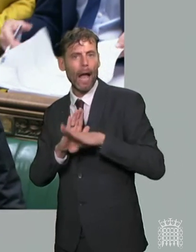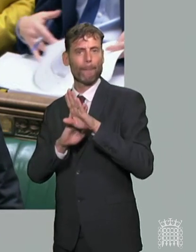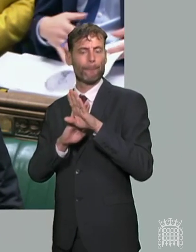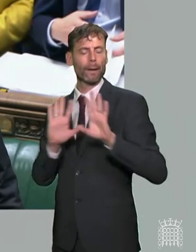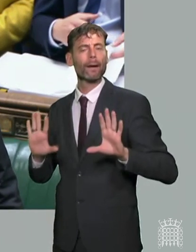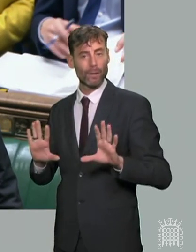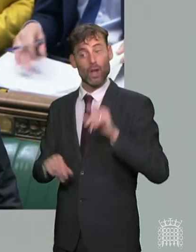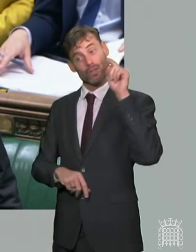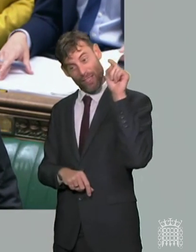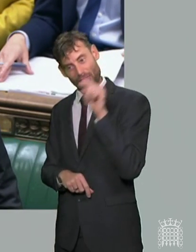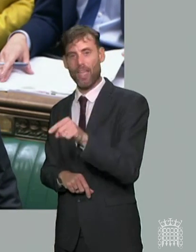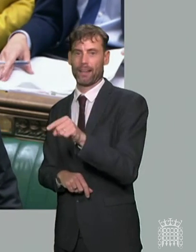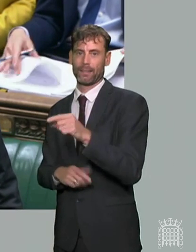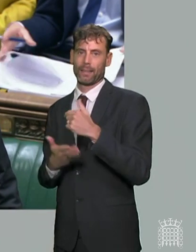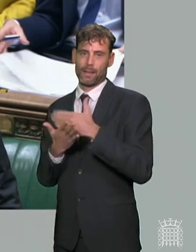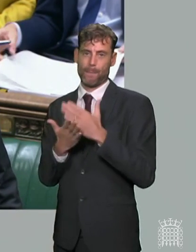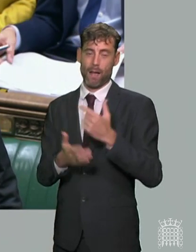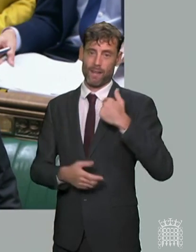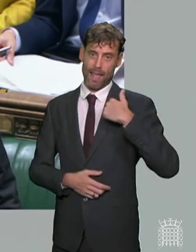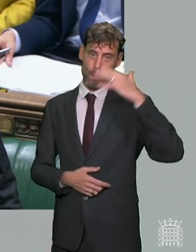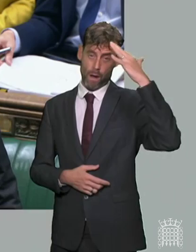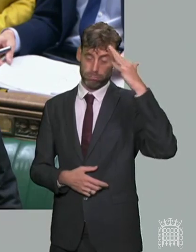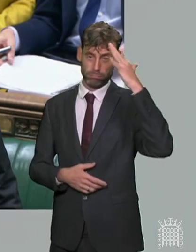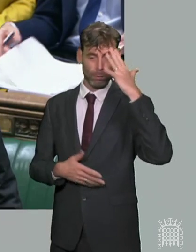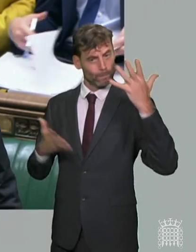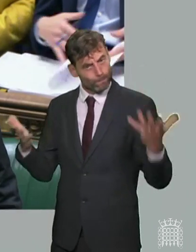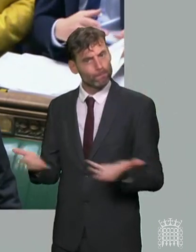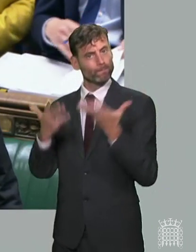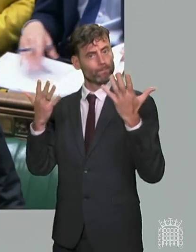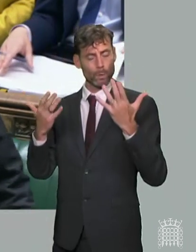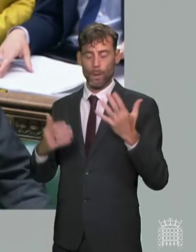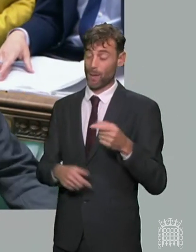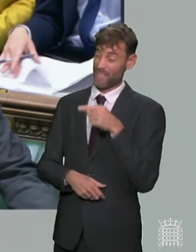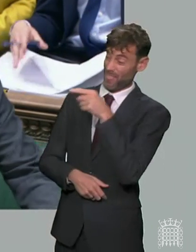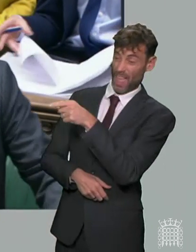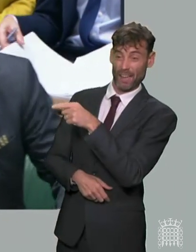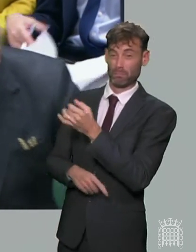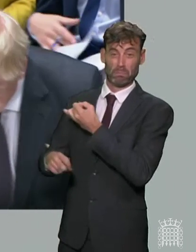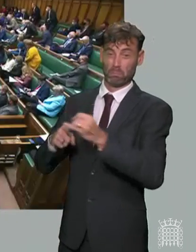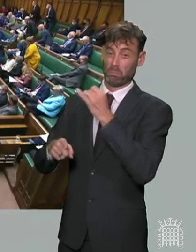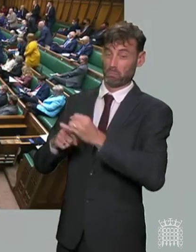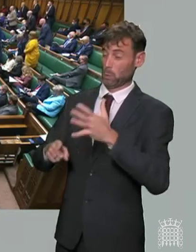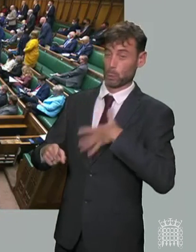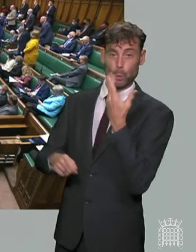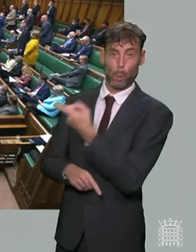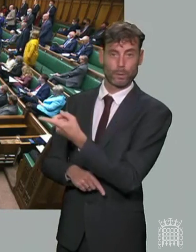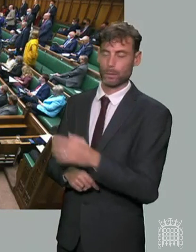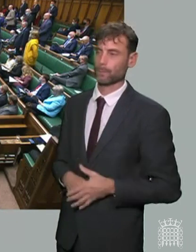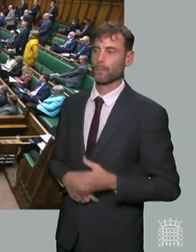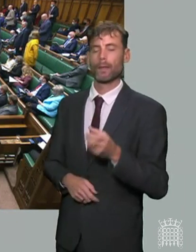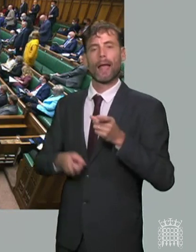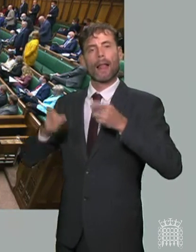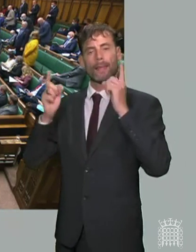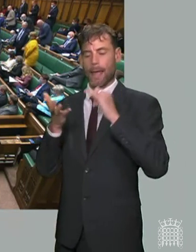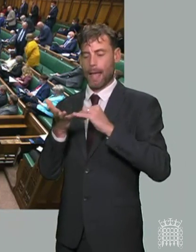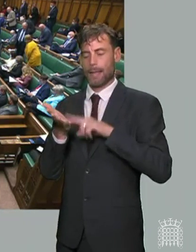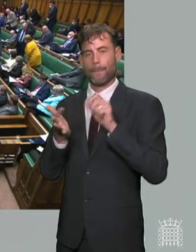That is part of the same phenomenon that this Government are introducing and the Labour party is opposing.